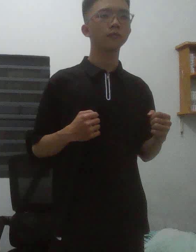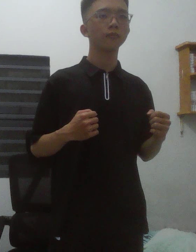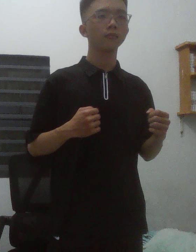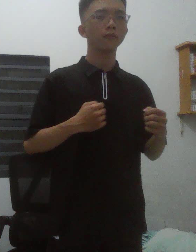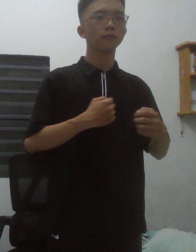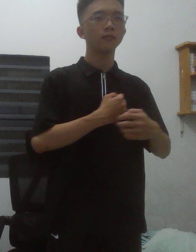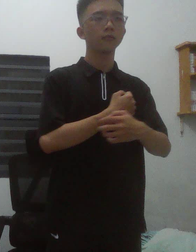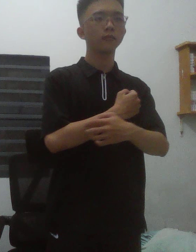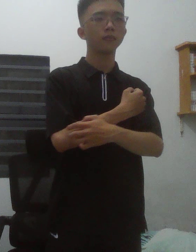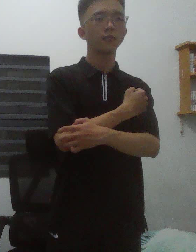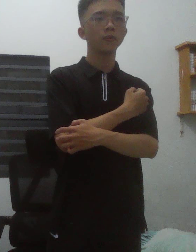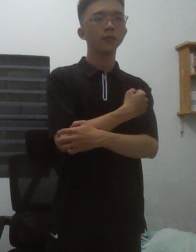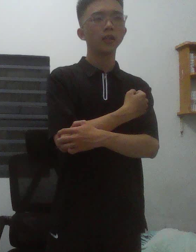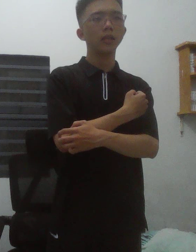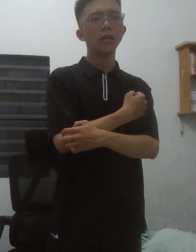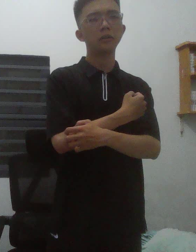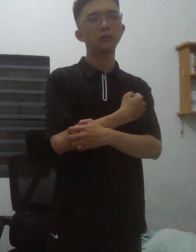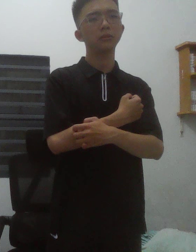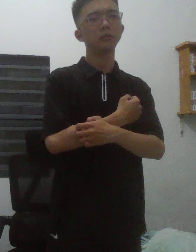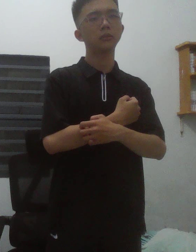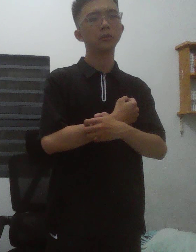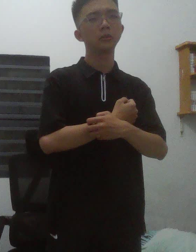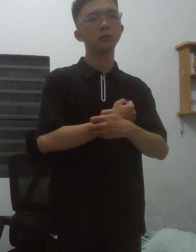ngheo